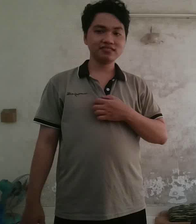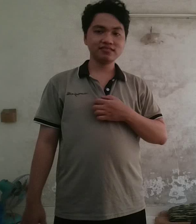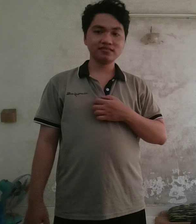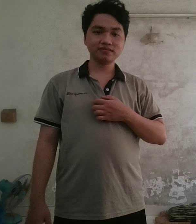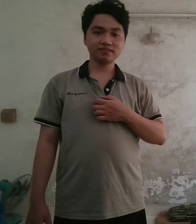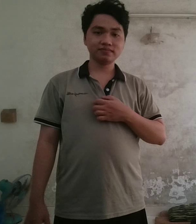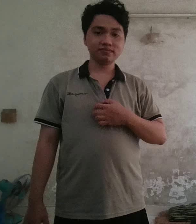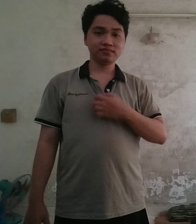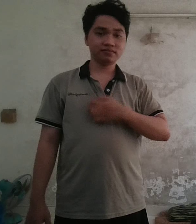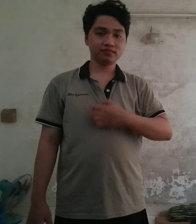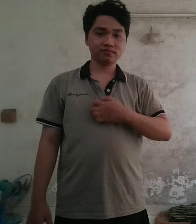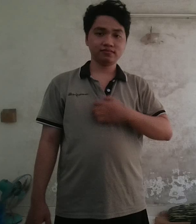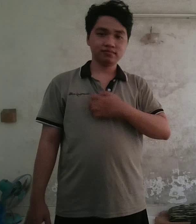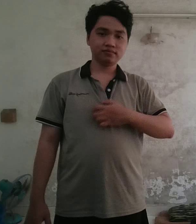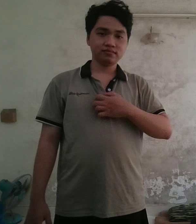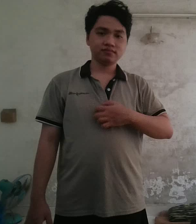ghen